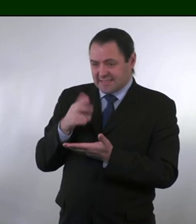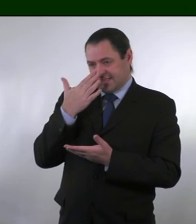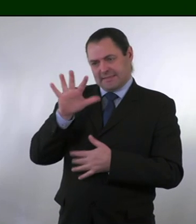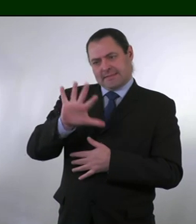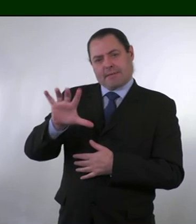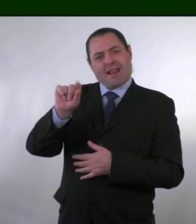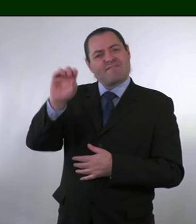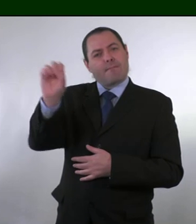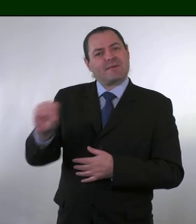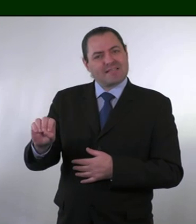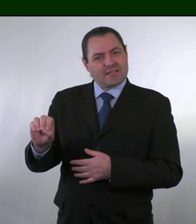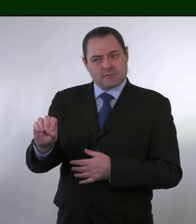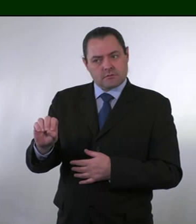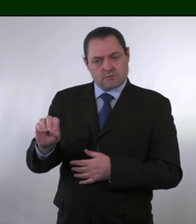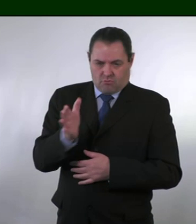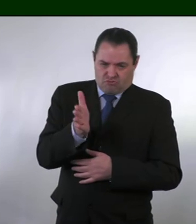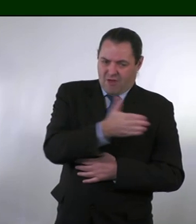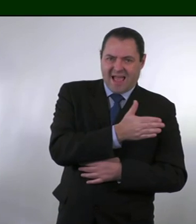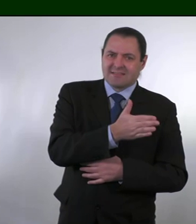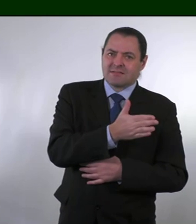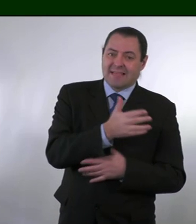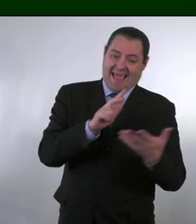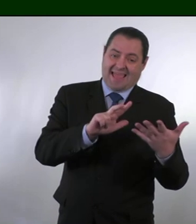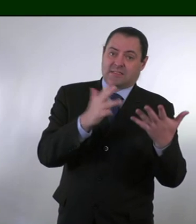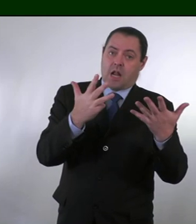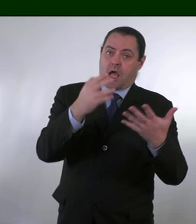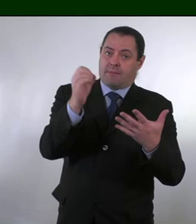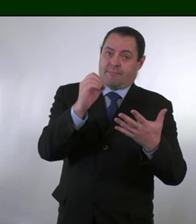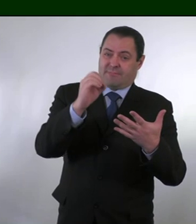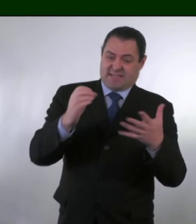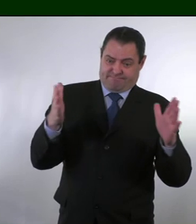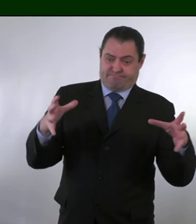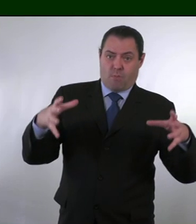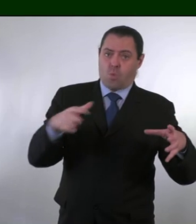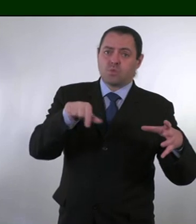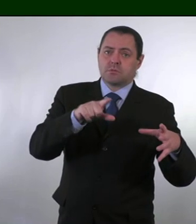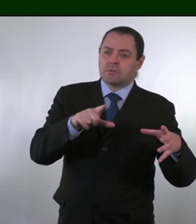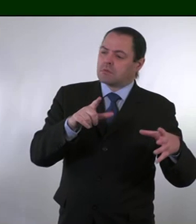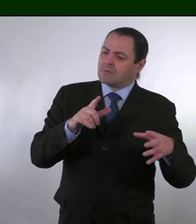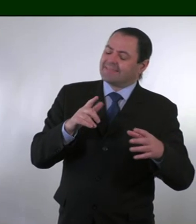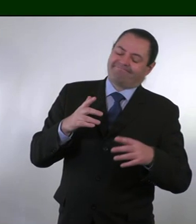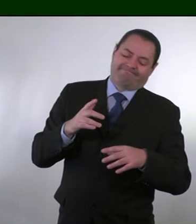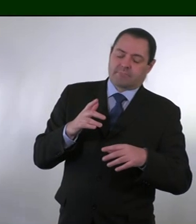That is not because they do not want to; it is because many do not feel that they can afford to do so.